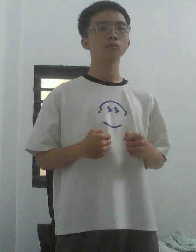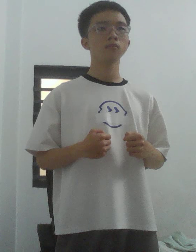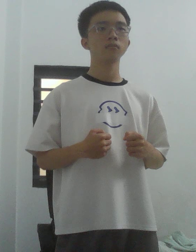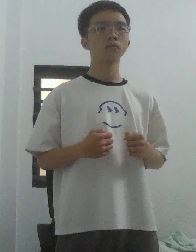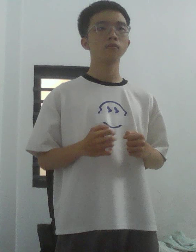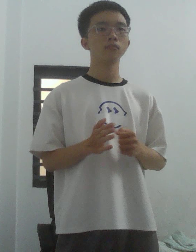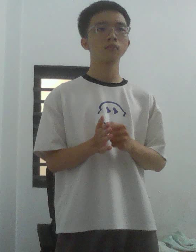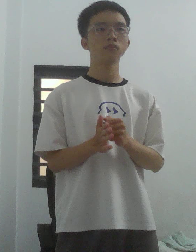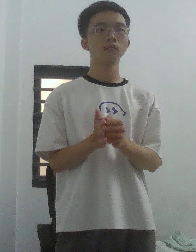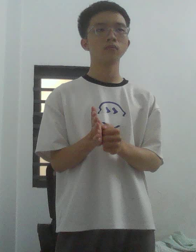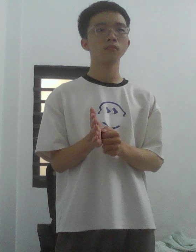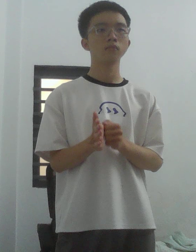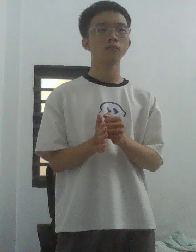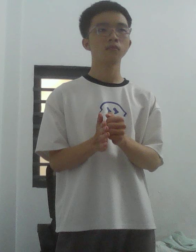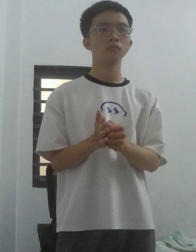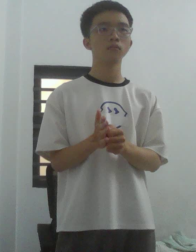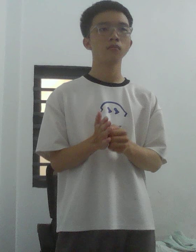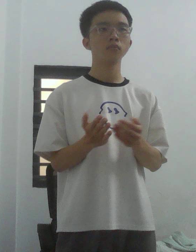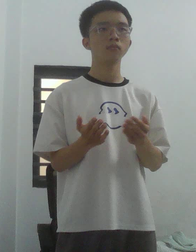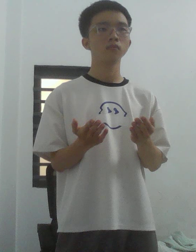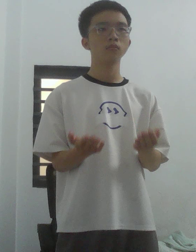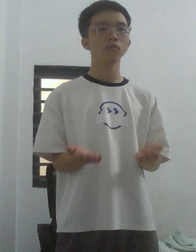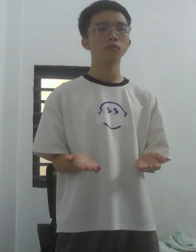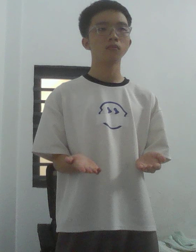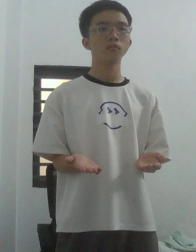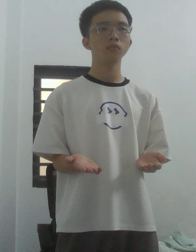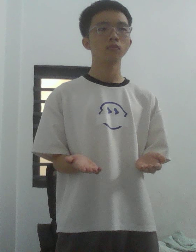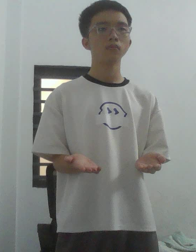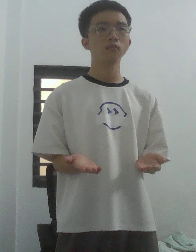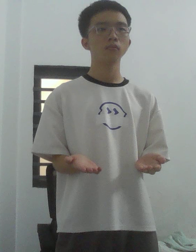thang nay